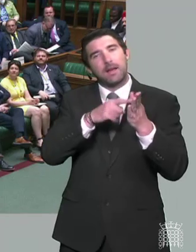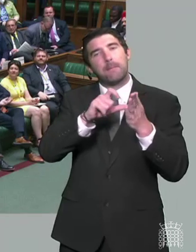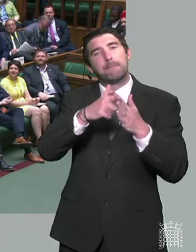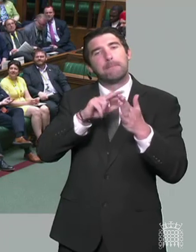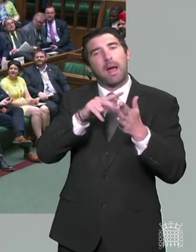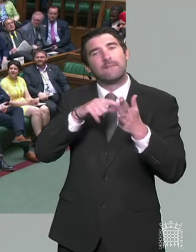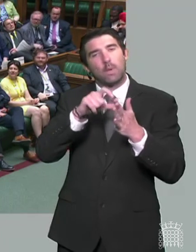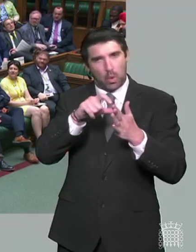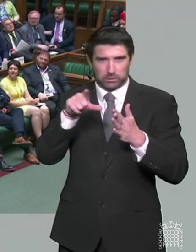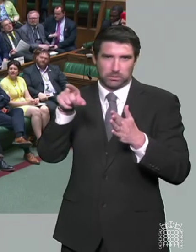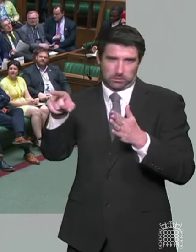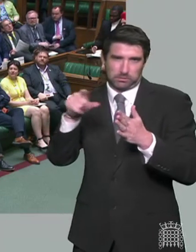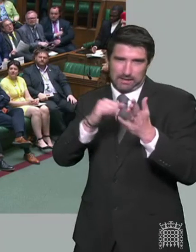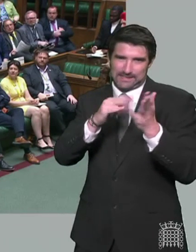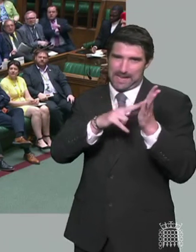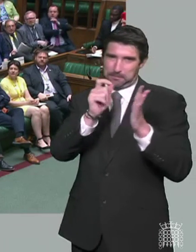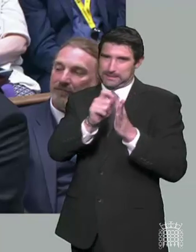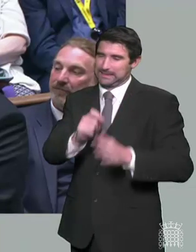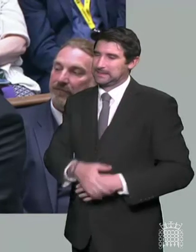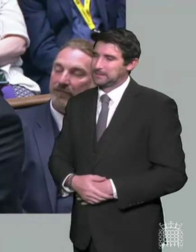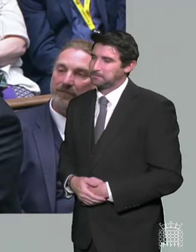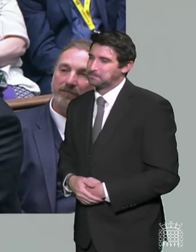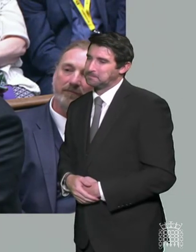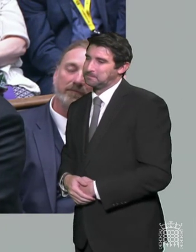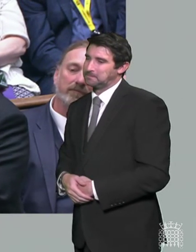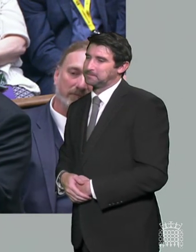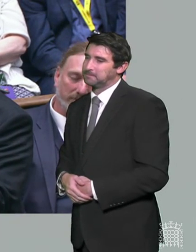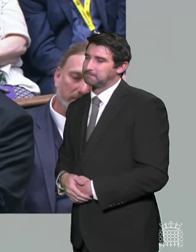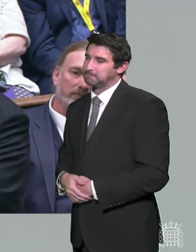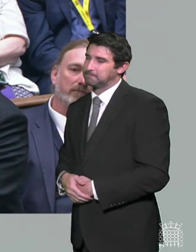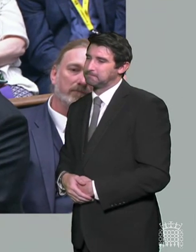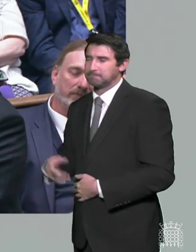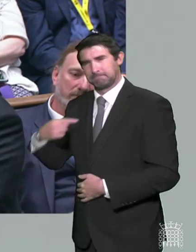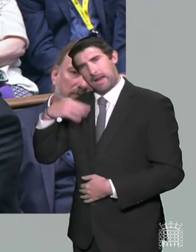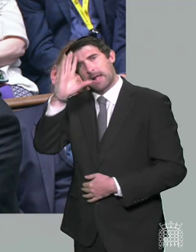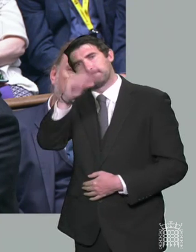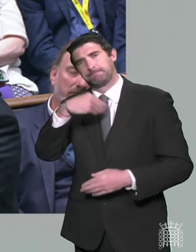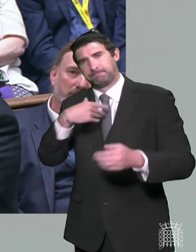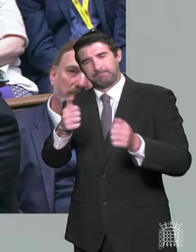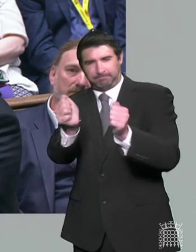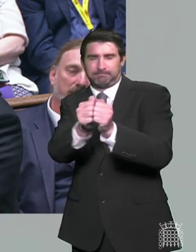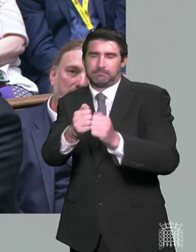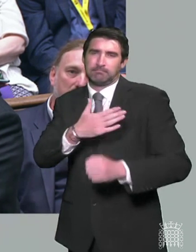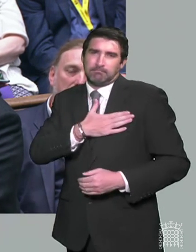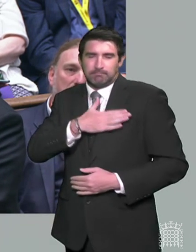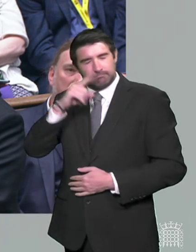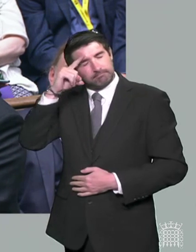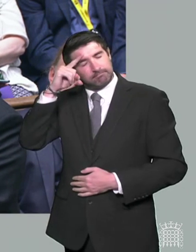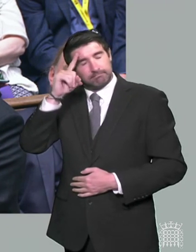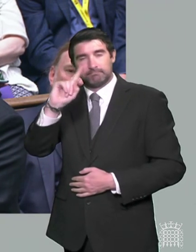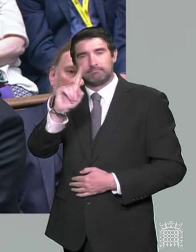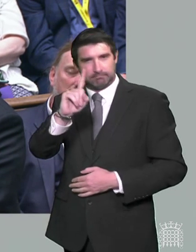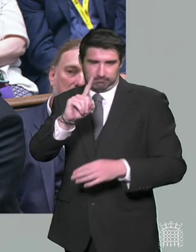I join you and others, Mr Speaker, in remembering the Falklands conflict of 40 years ago and those like my colleague Keith Brown, the Scottish Justice Minister, who served there.